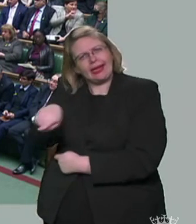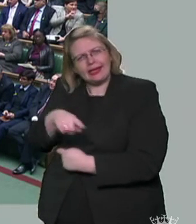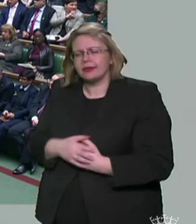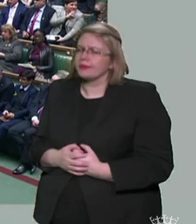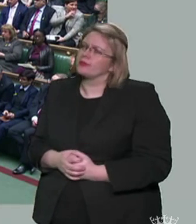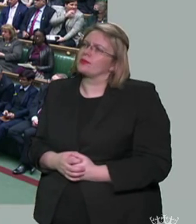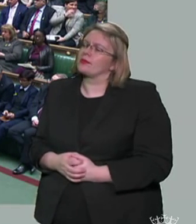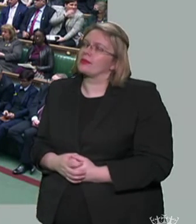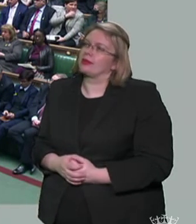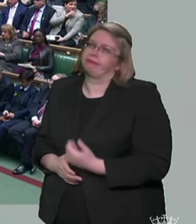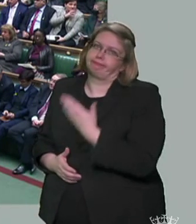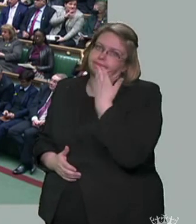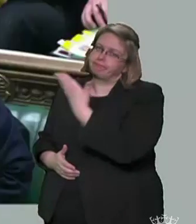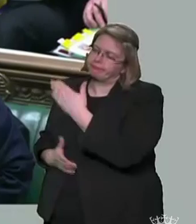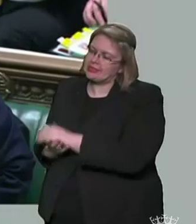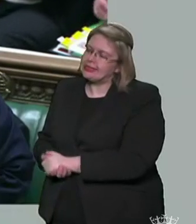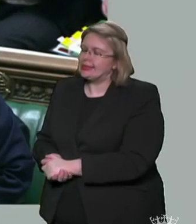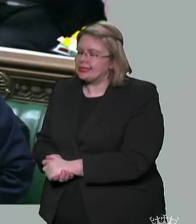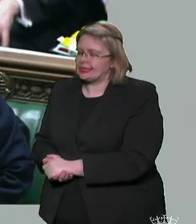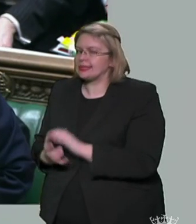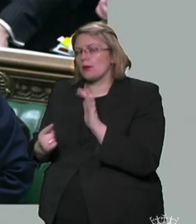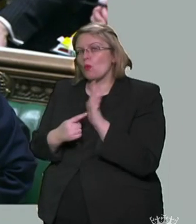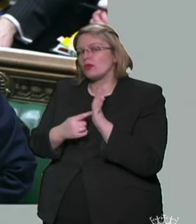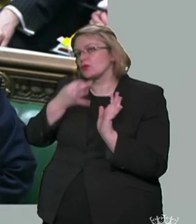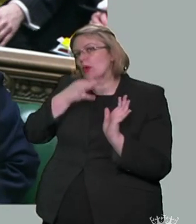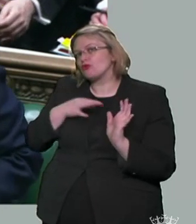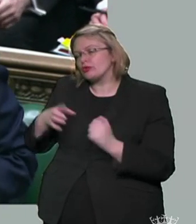I thank the honourable Lady very much and she raises an important issue.